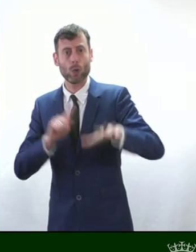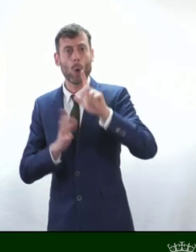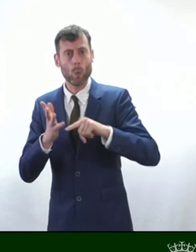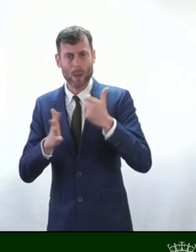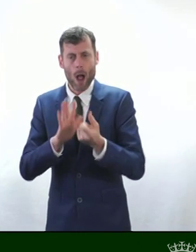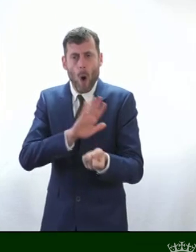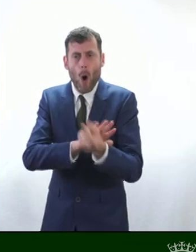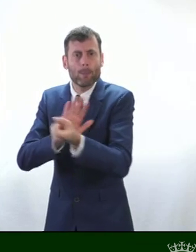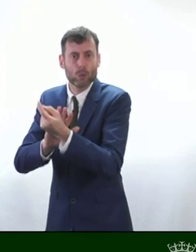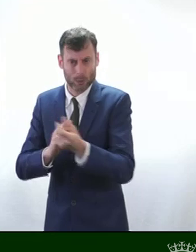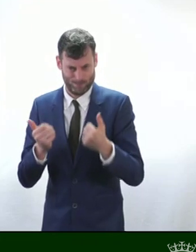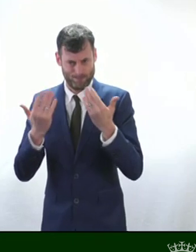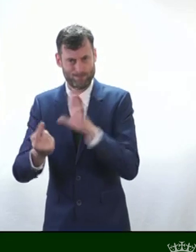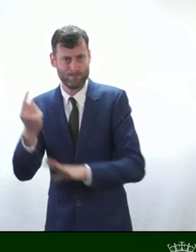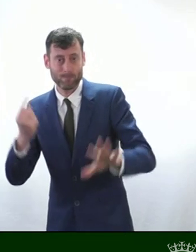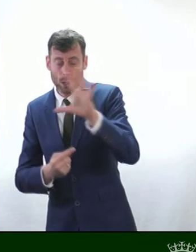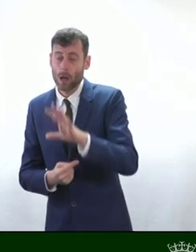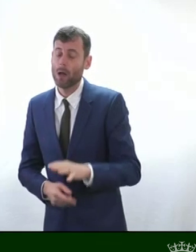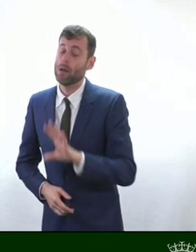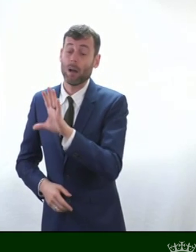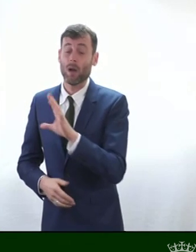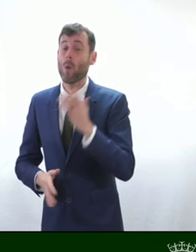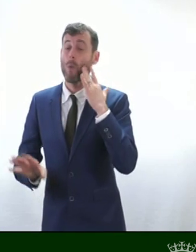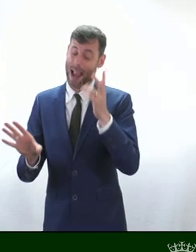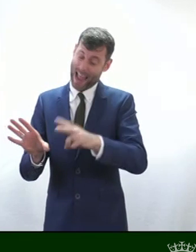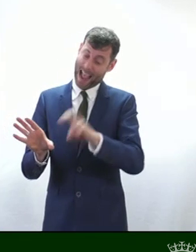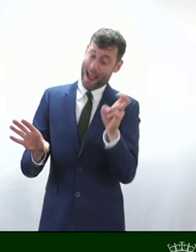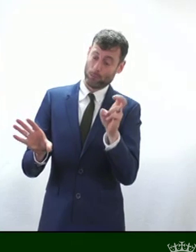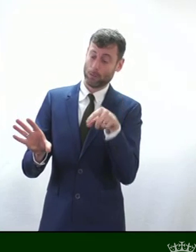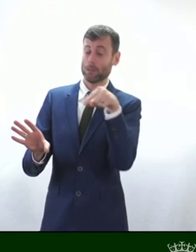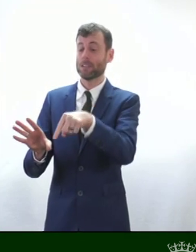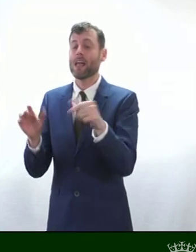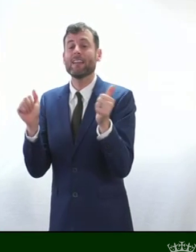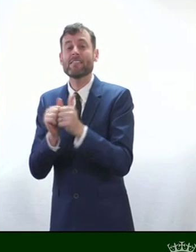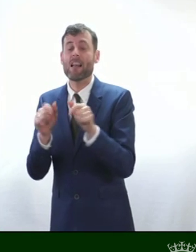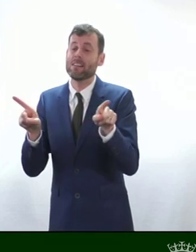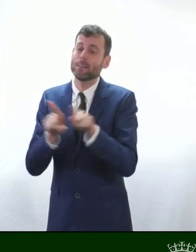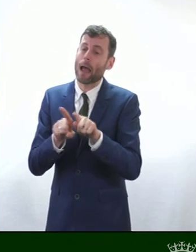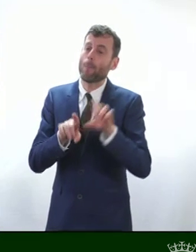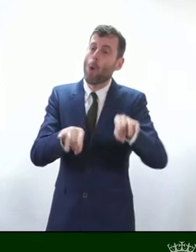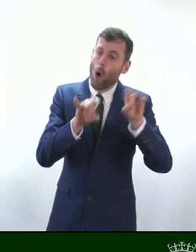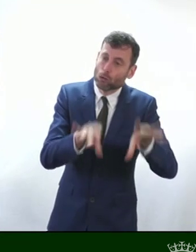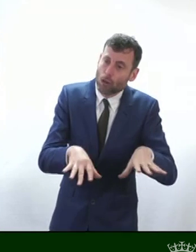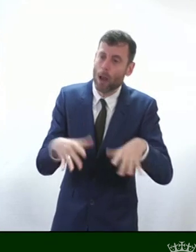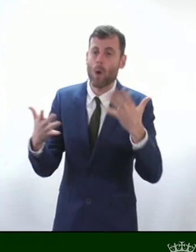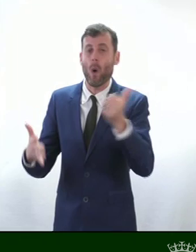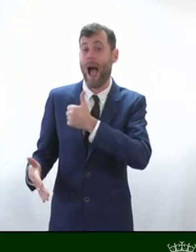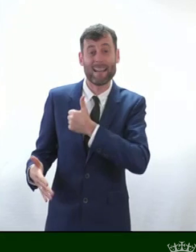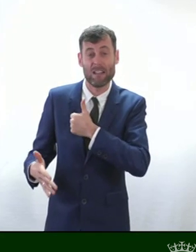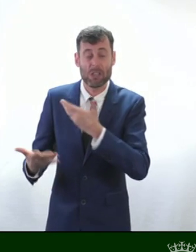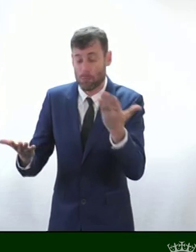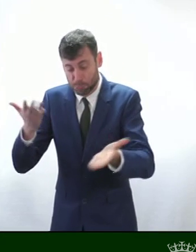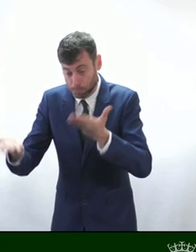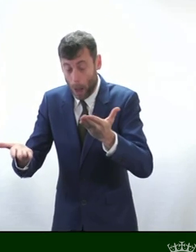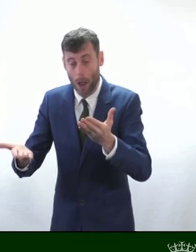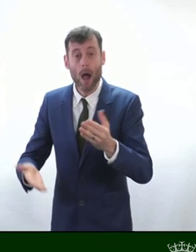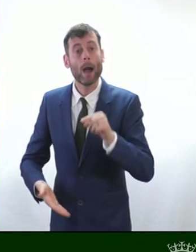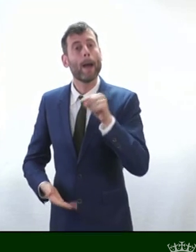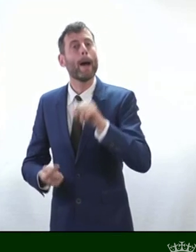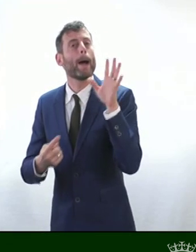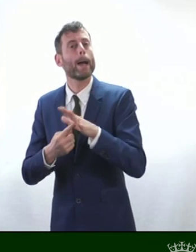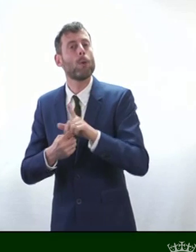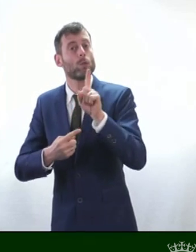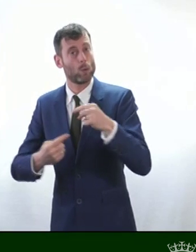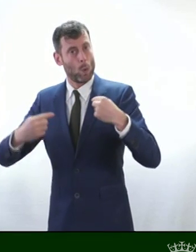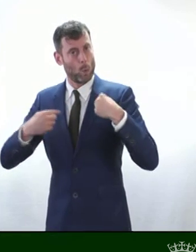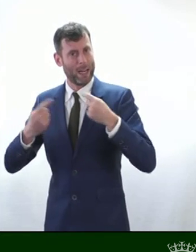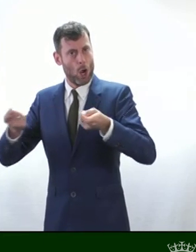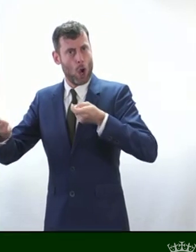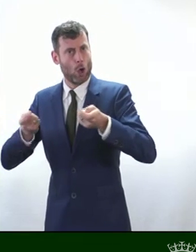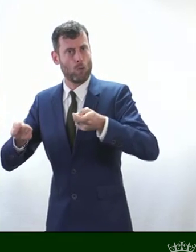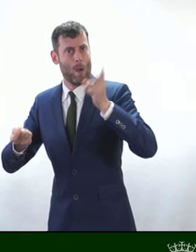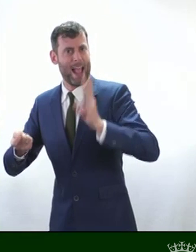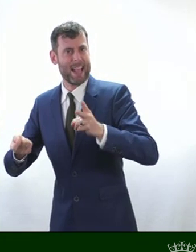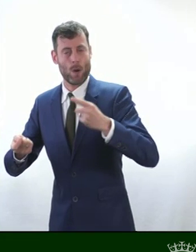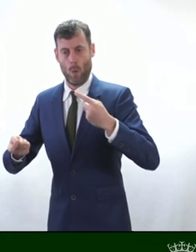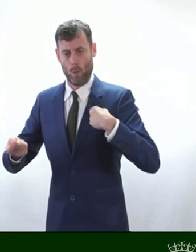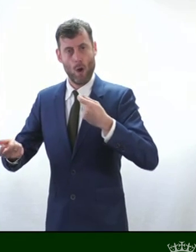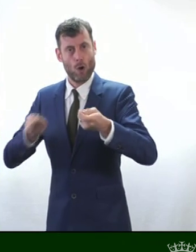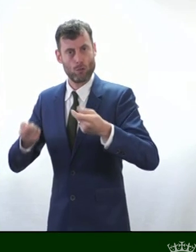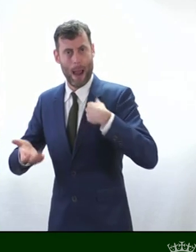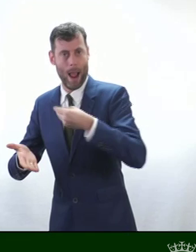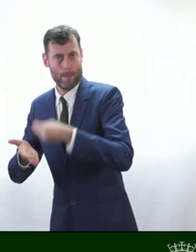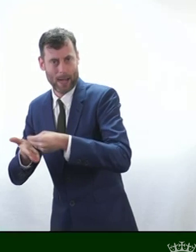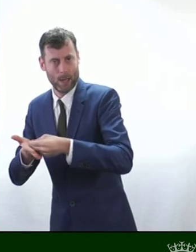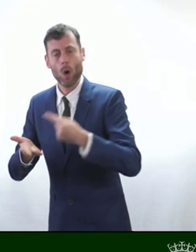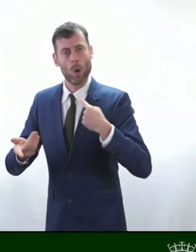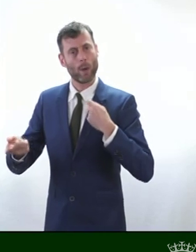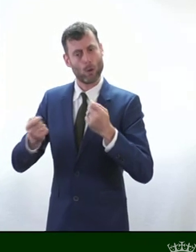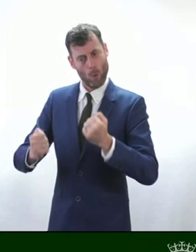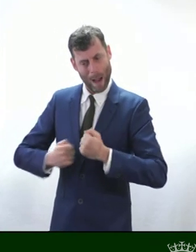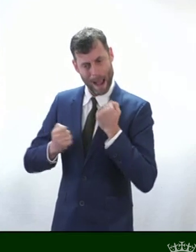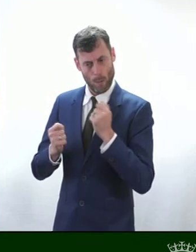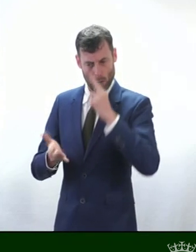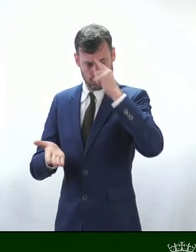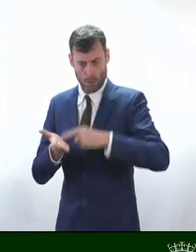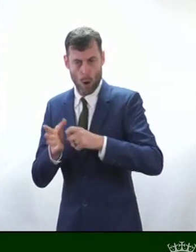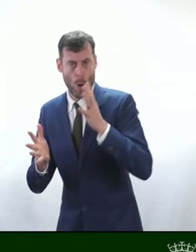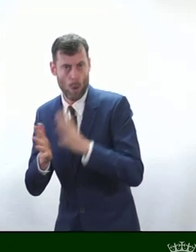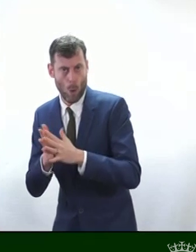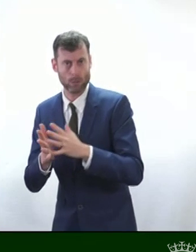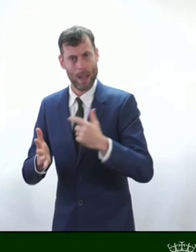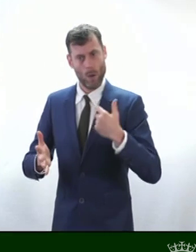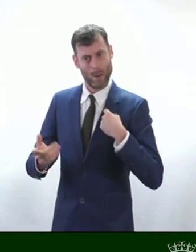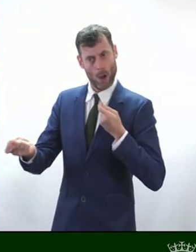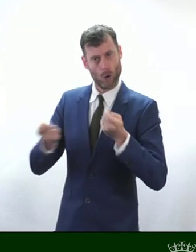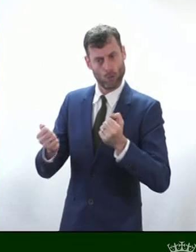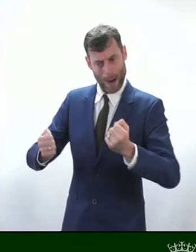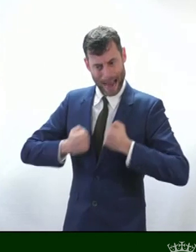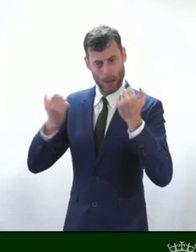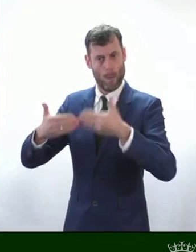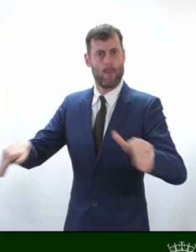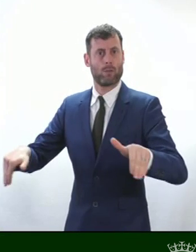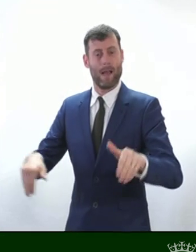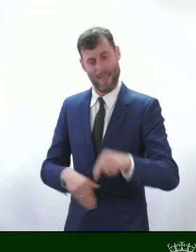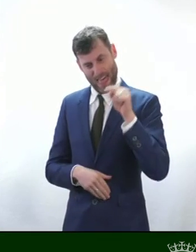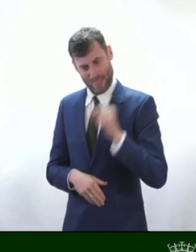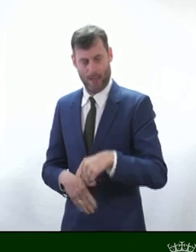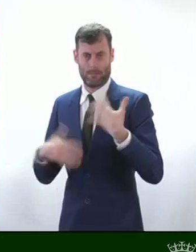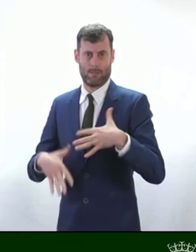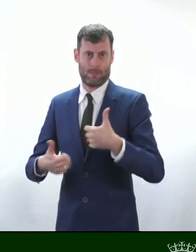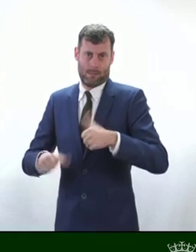Whether the outcome is Canada or Australia, we will be taking back control—we have already taken back control—of our money, our borders and our laws and we will seize all the opportunities that Brexit brings.